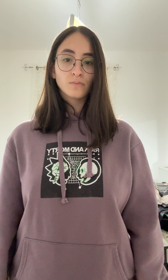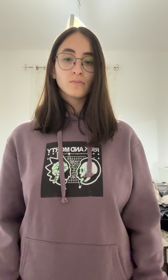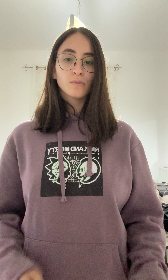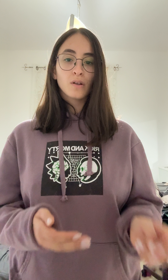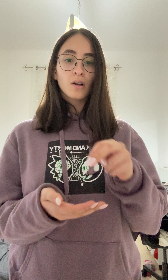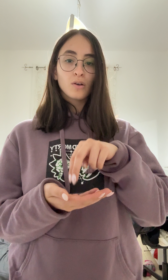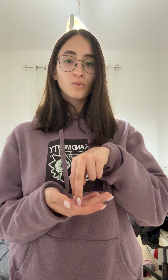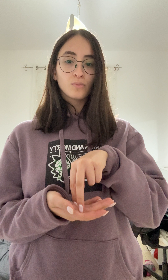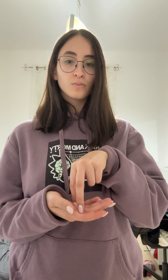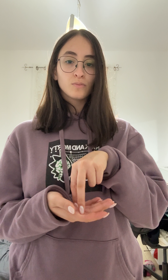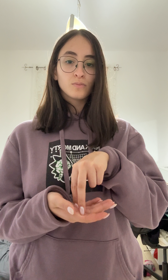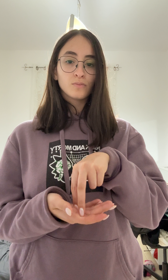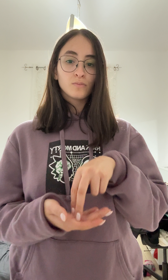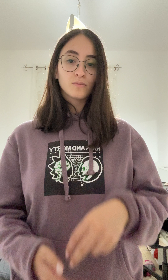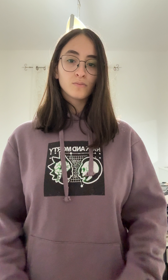לקום